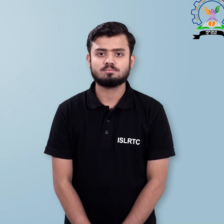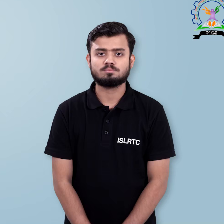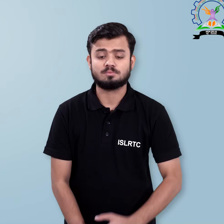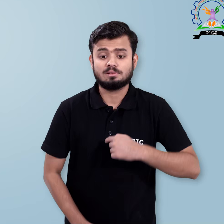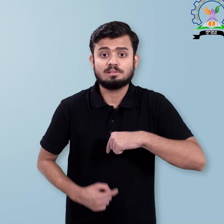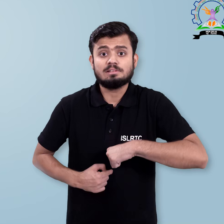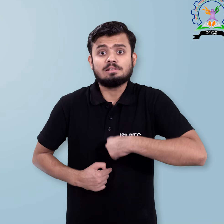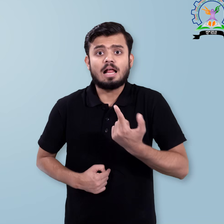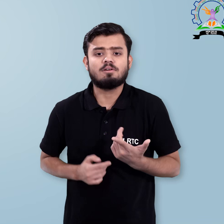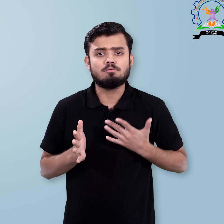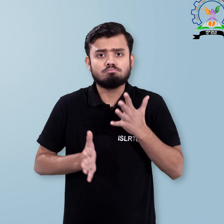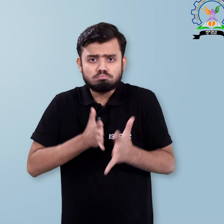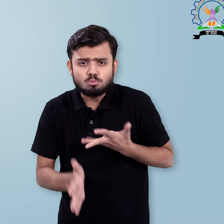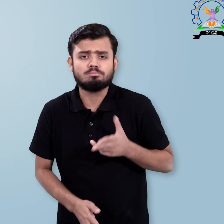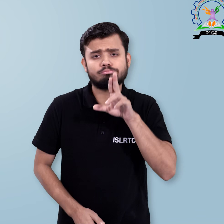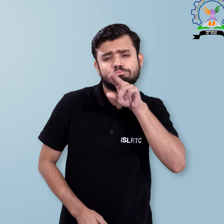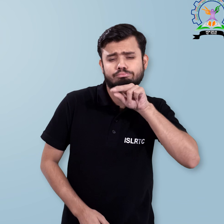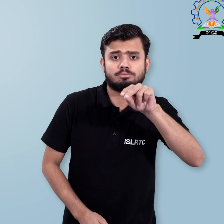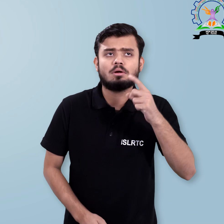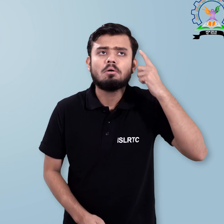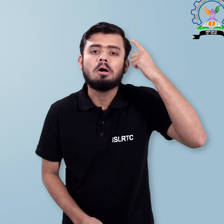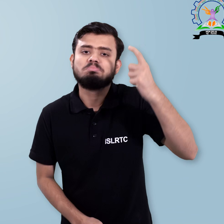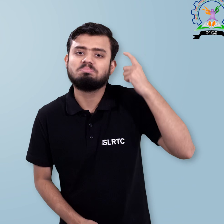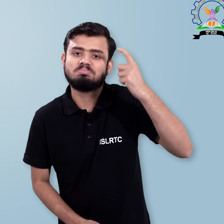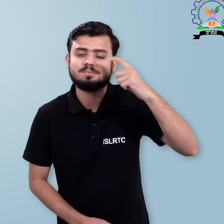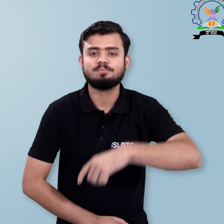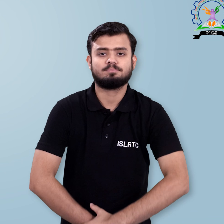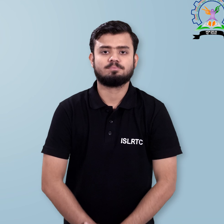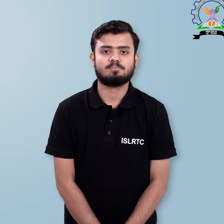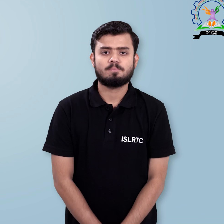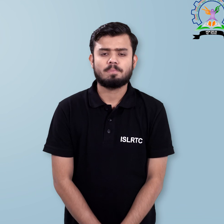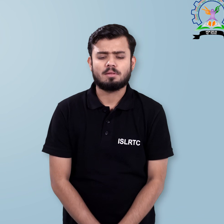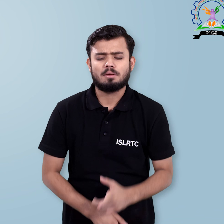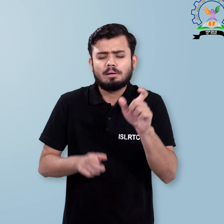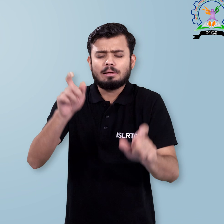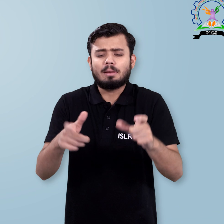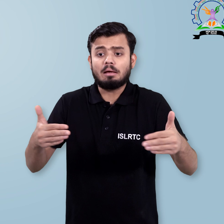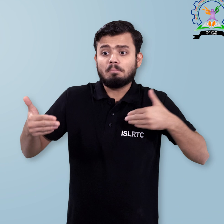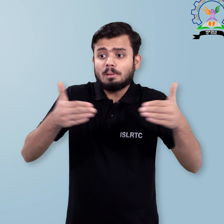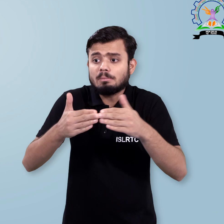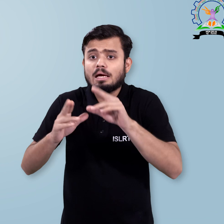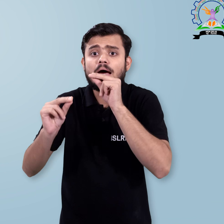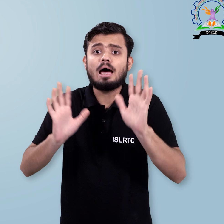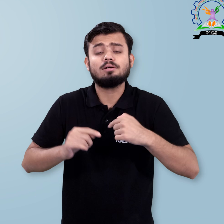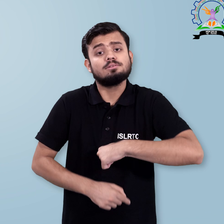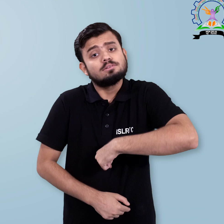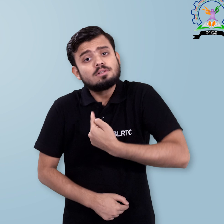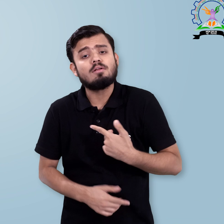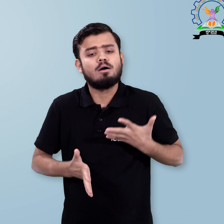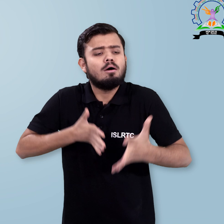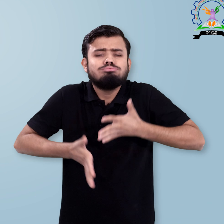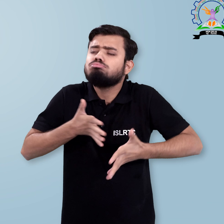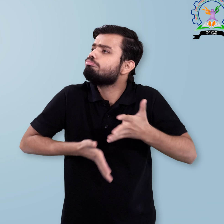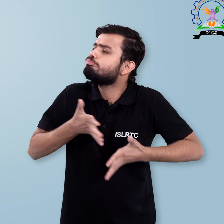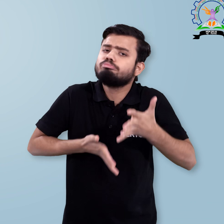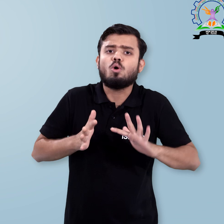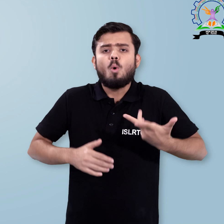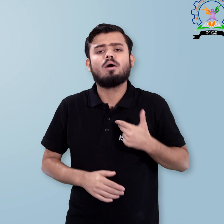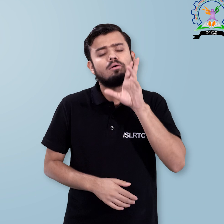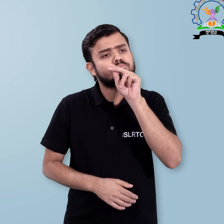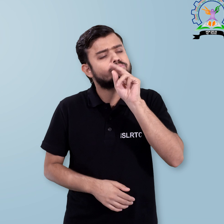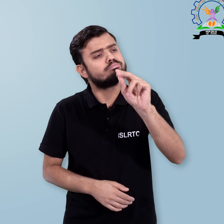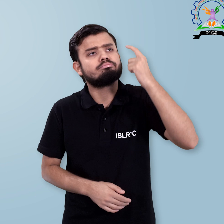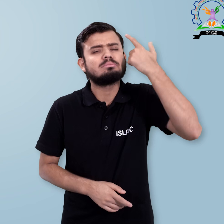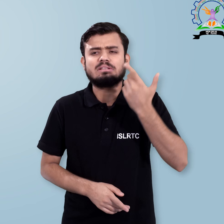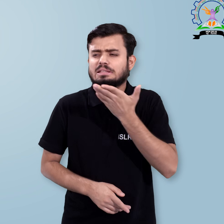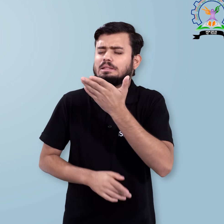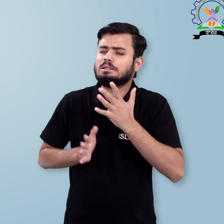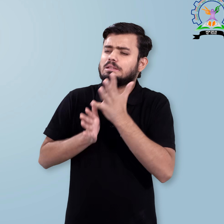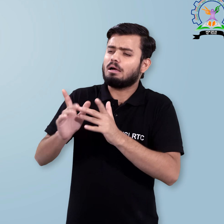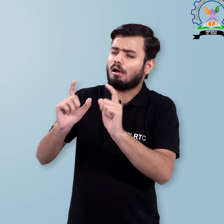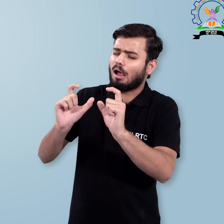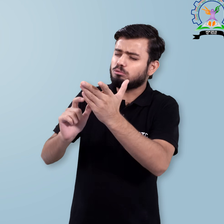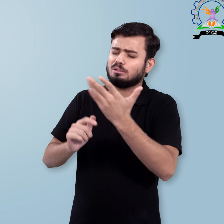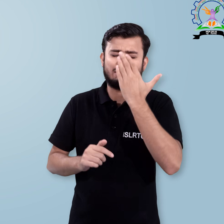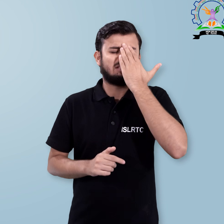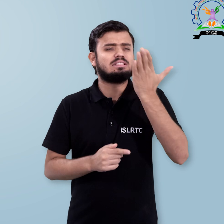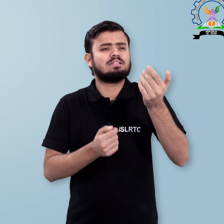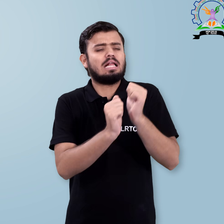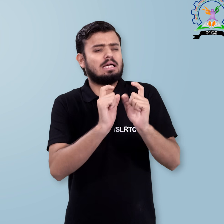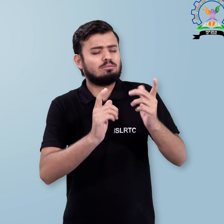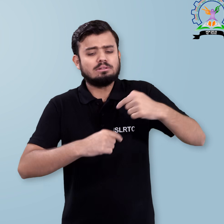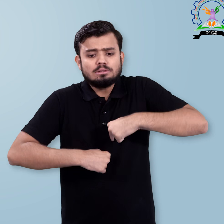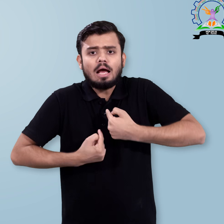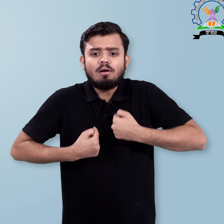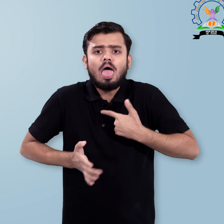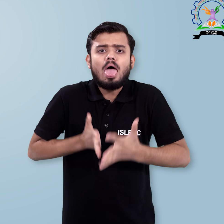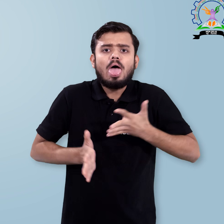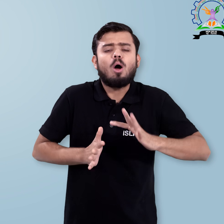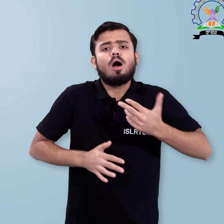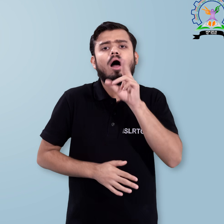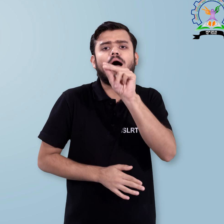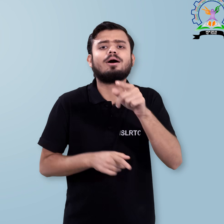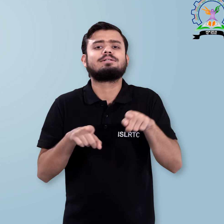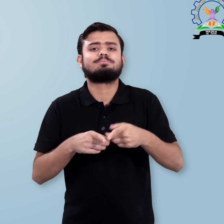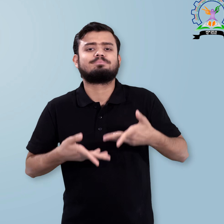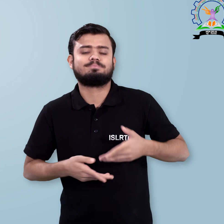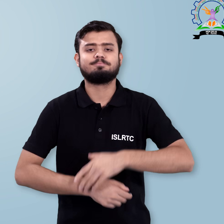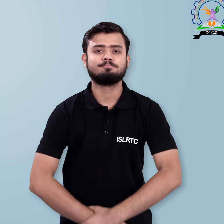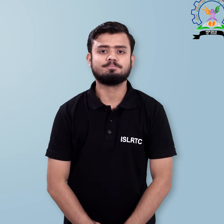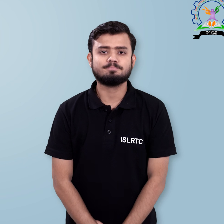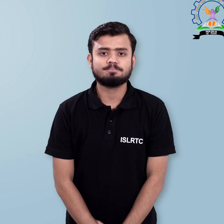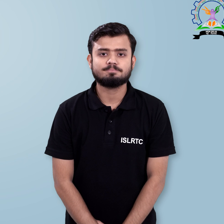Soliloquy